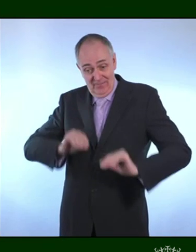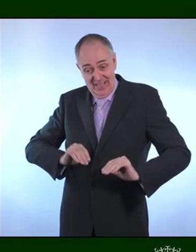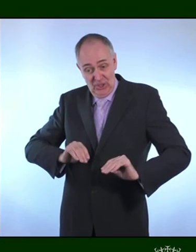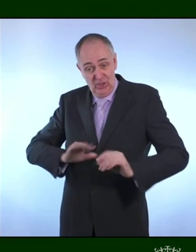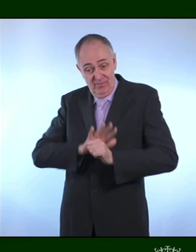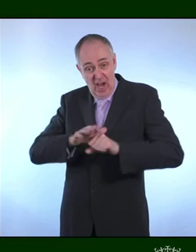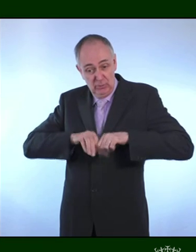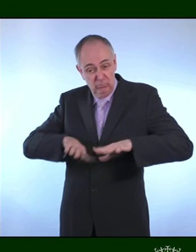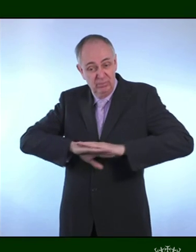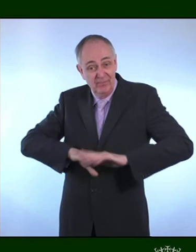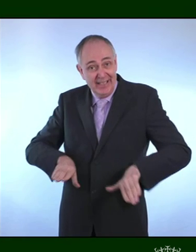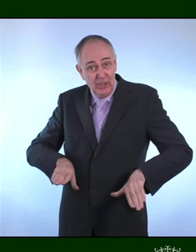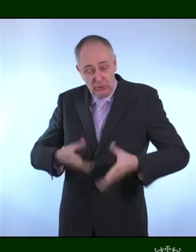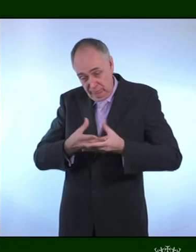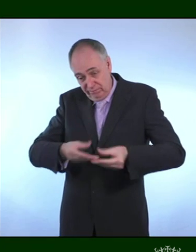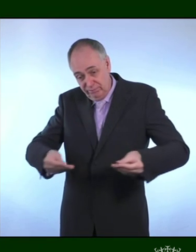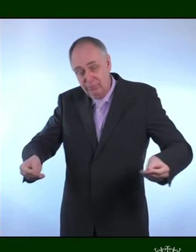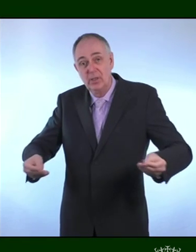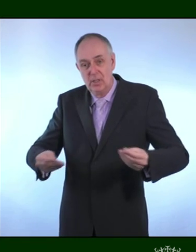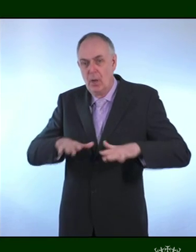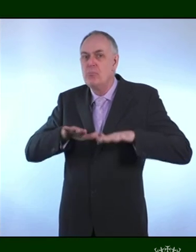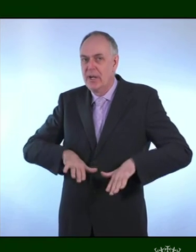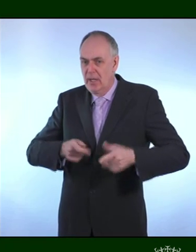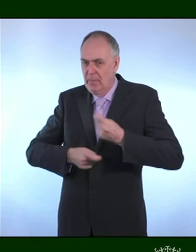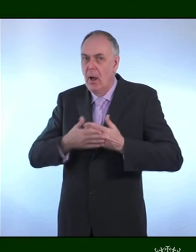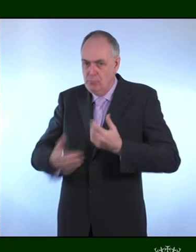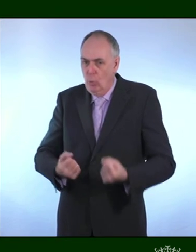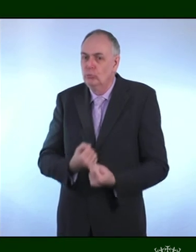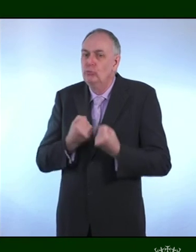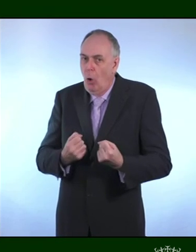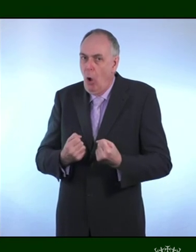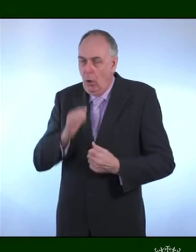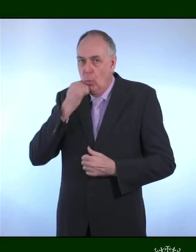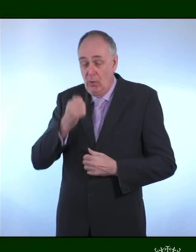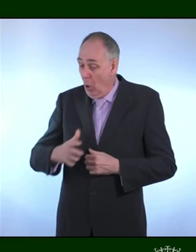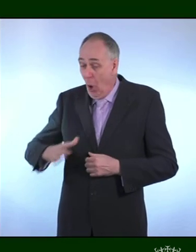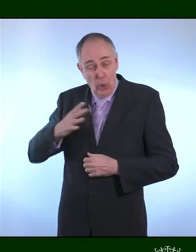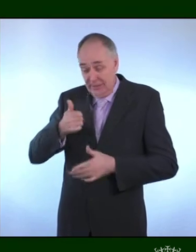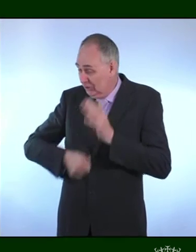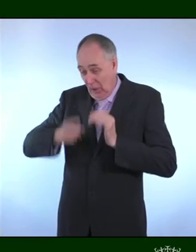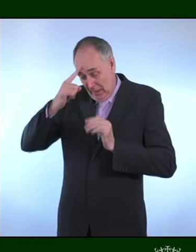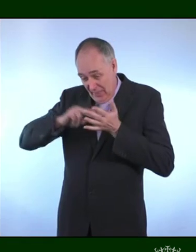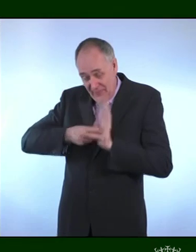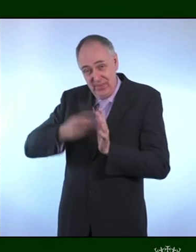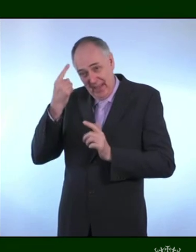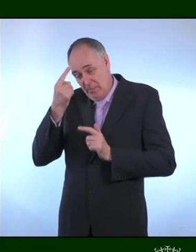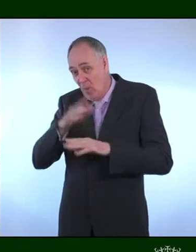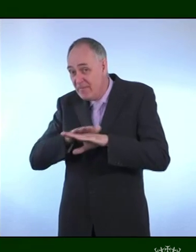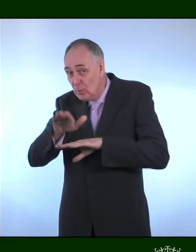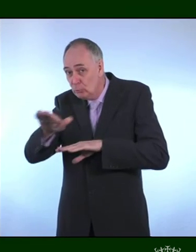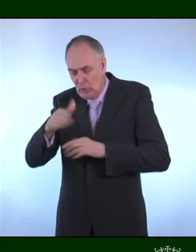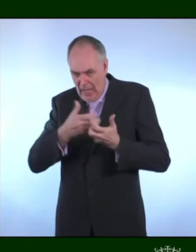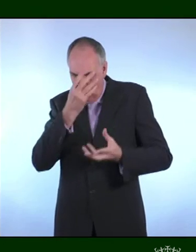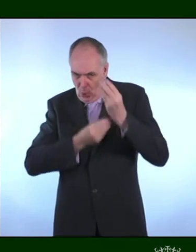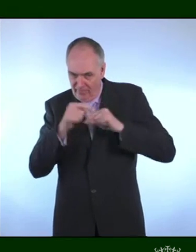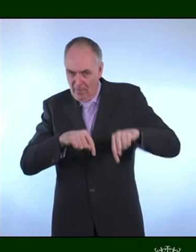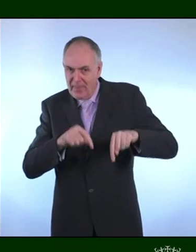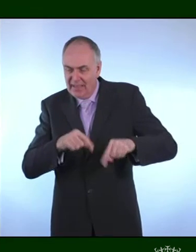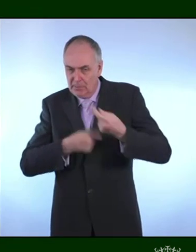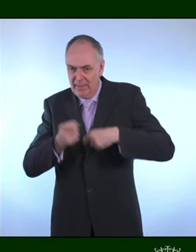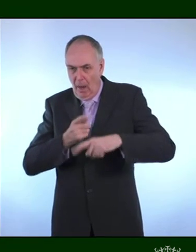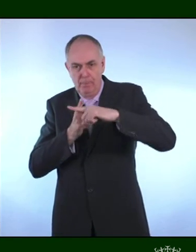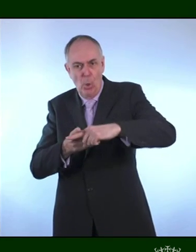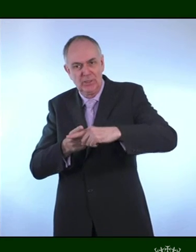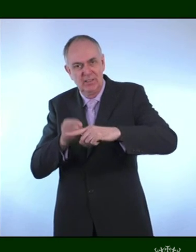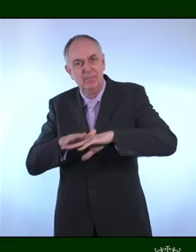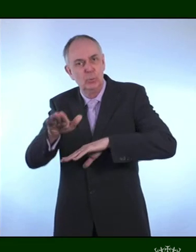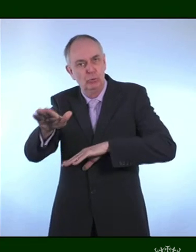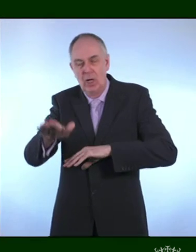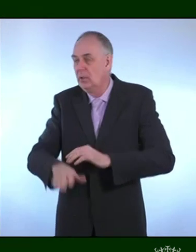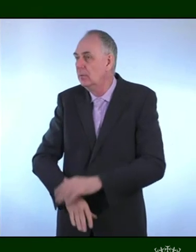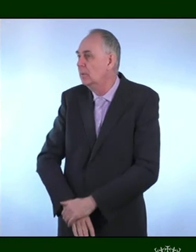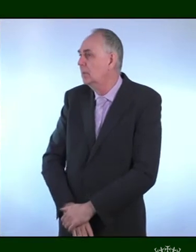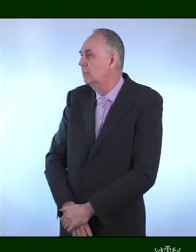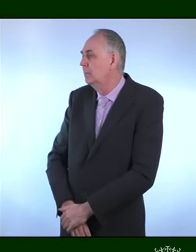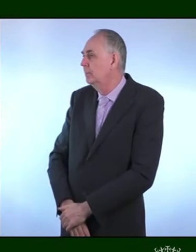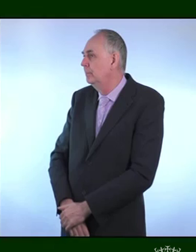I can certainly tell my honourable Friend that a great deal of thought is being given now to the lessons we need to learn from this crisis and how we can turn them to the advantage of the British people in the future.